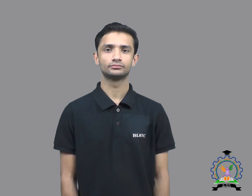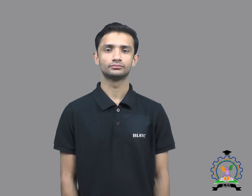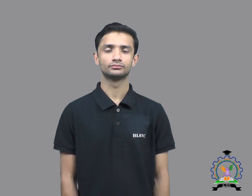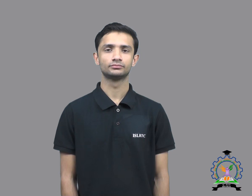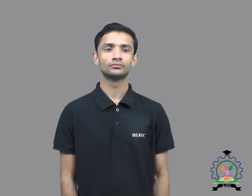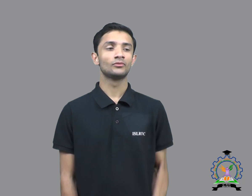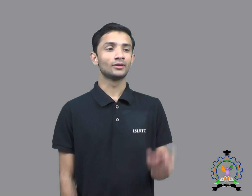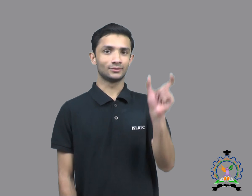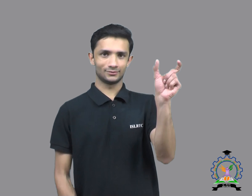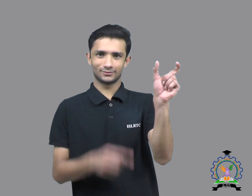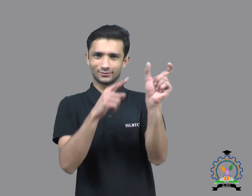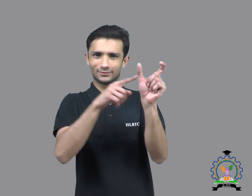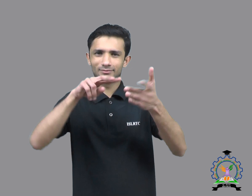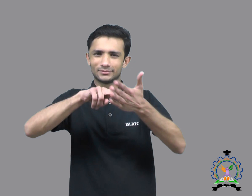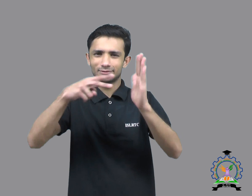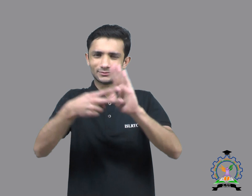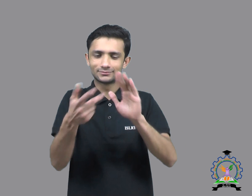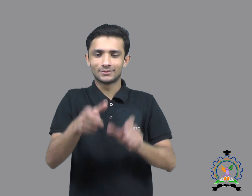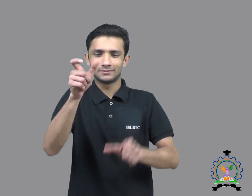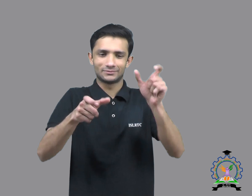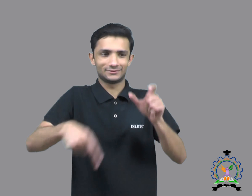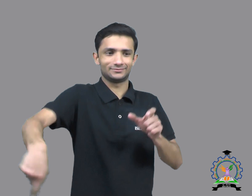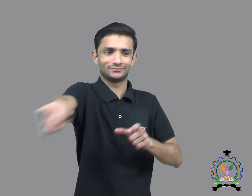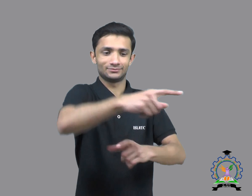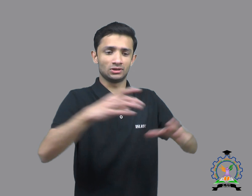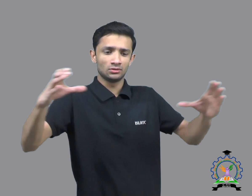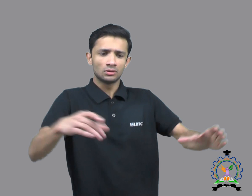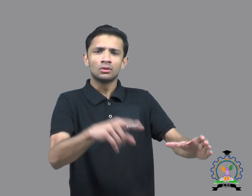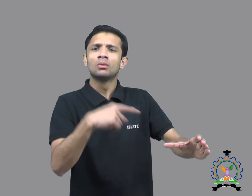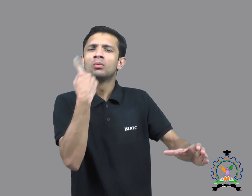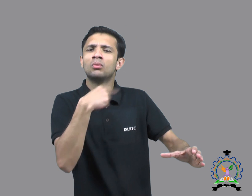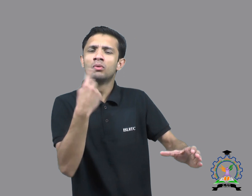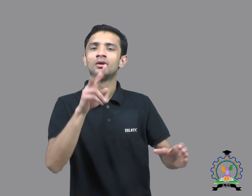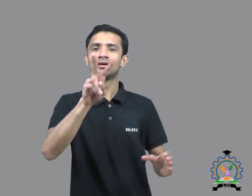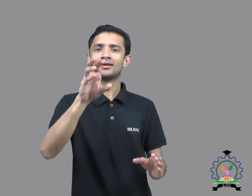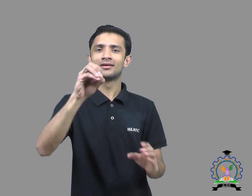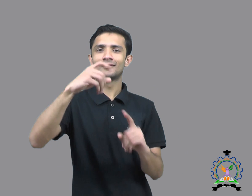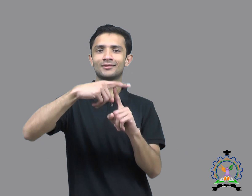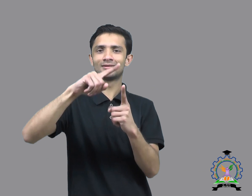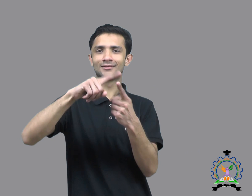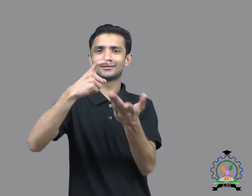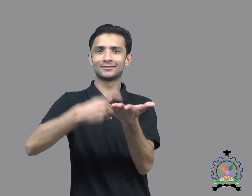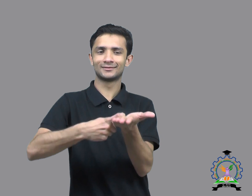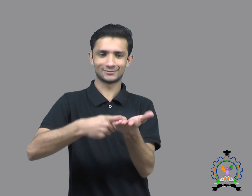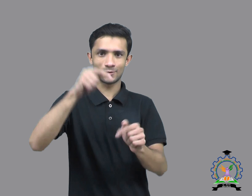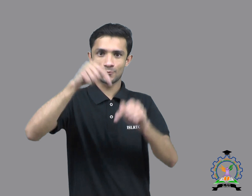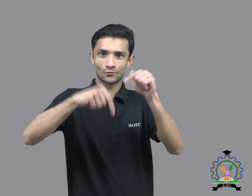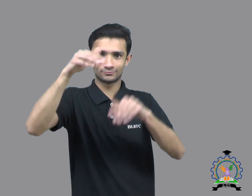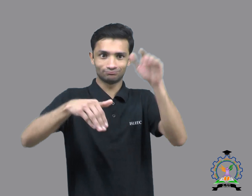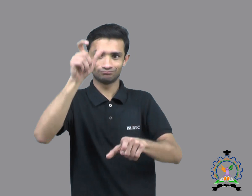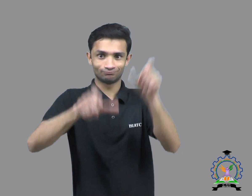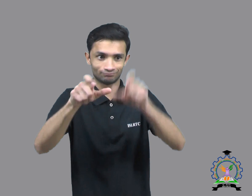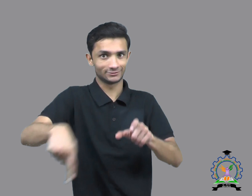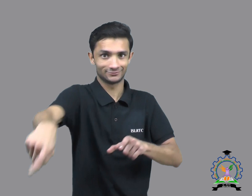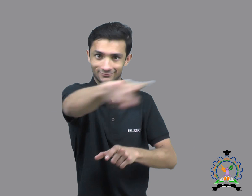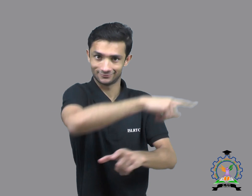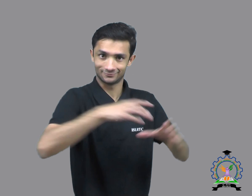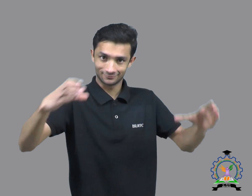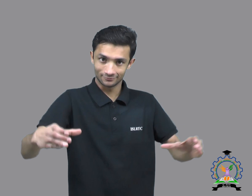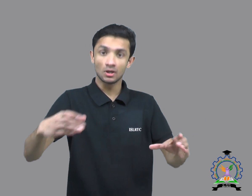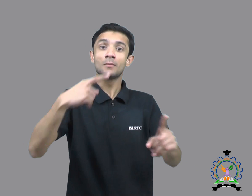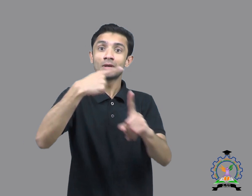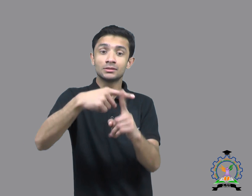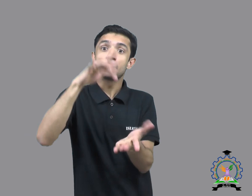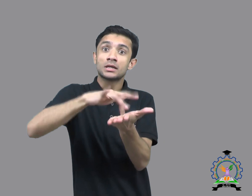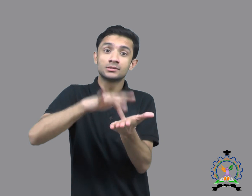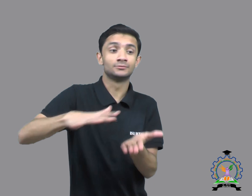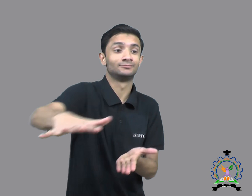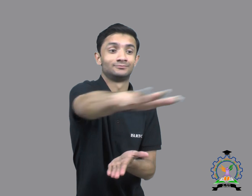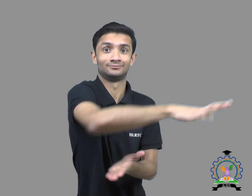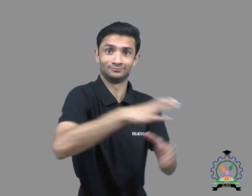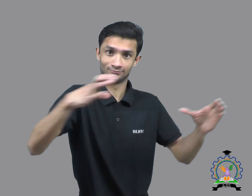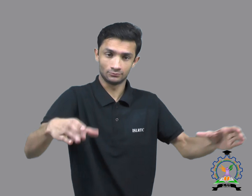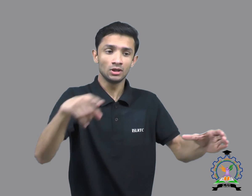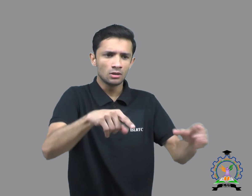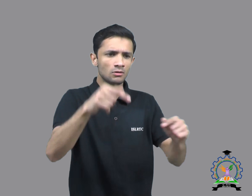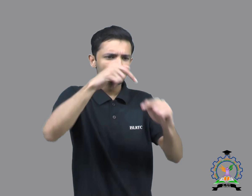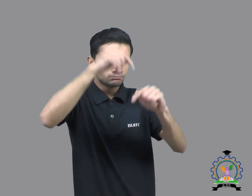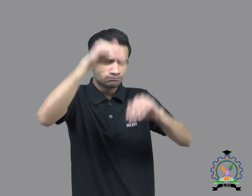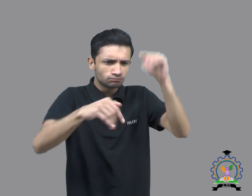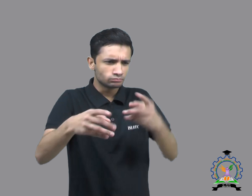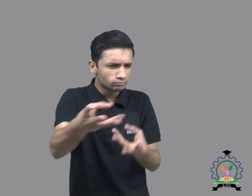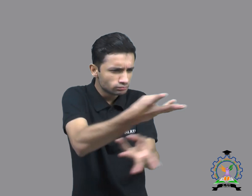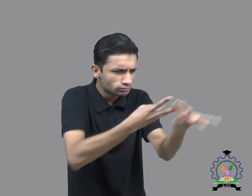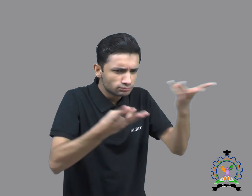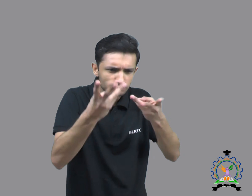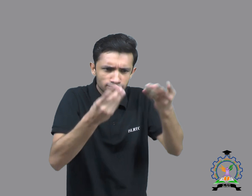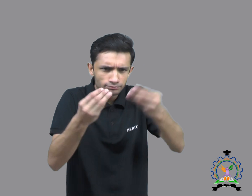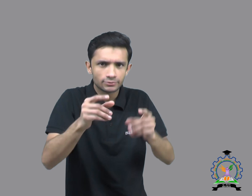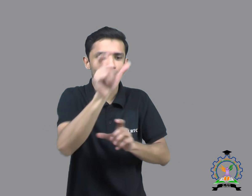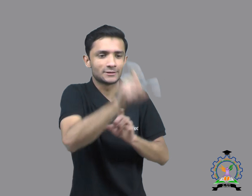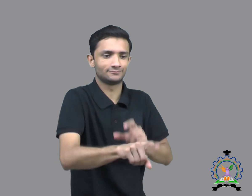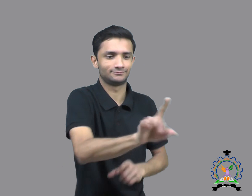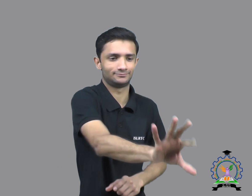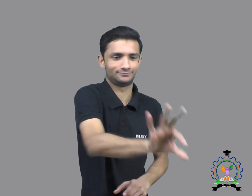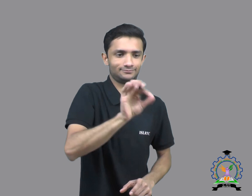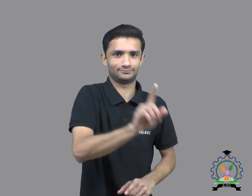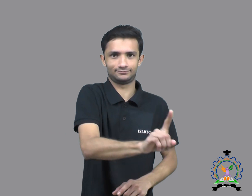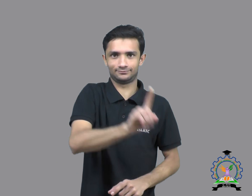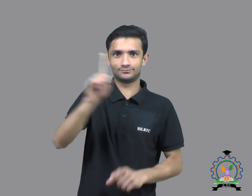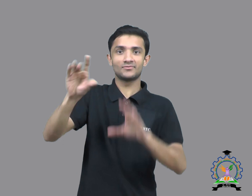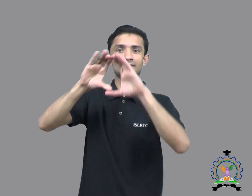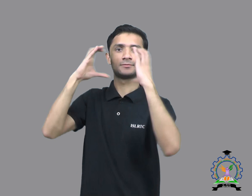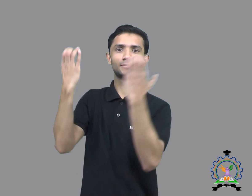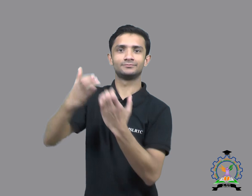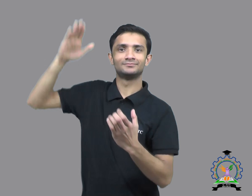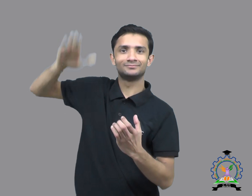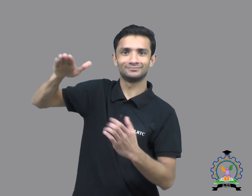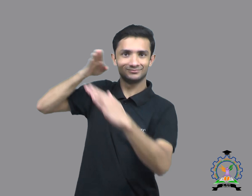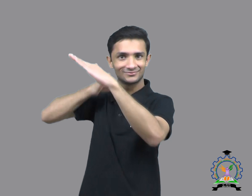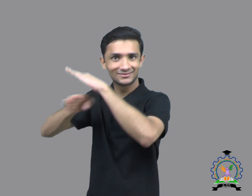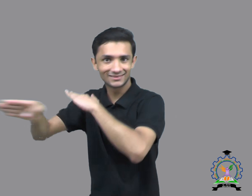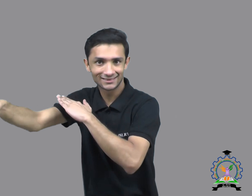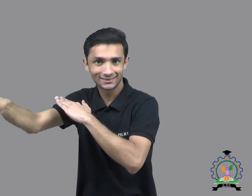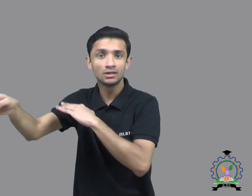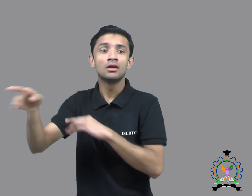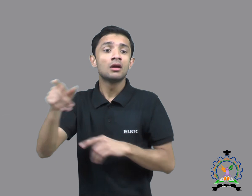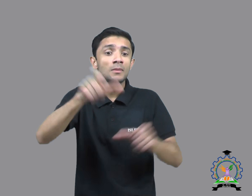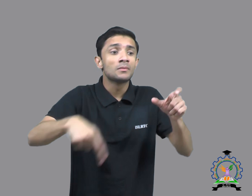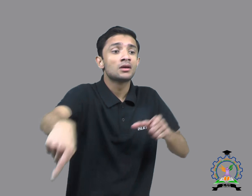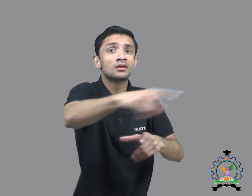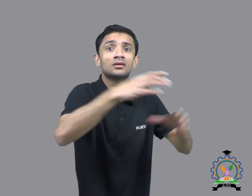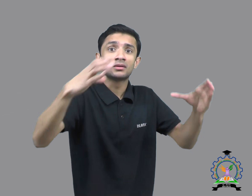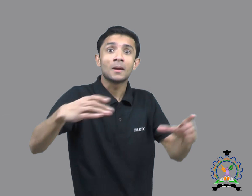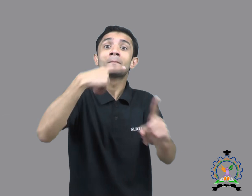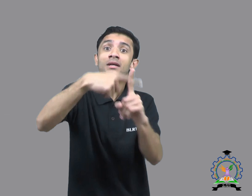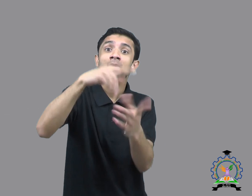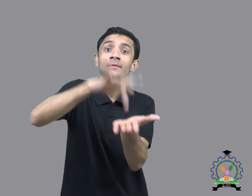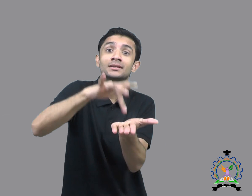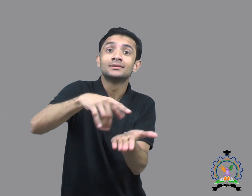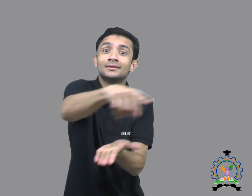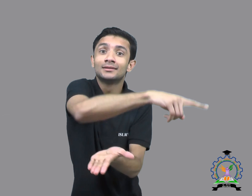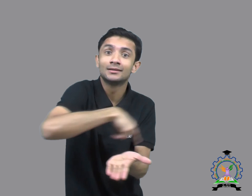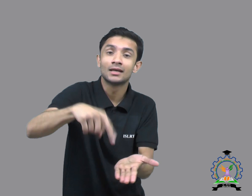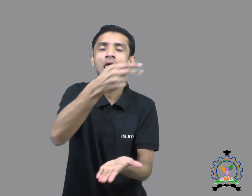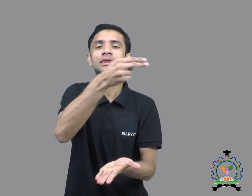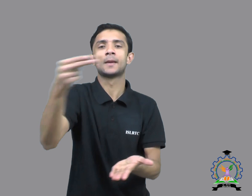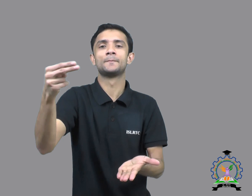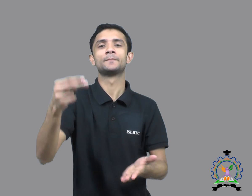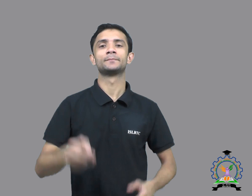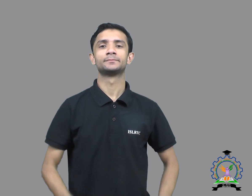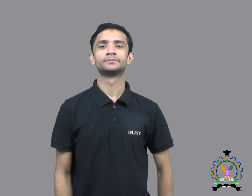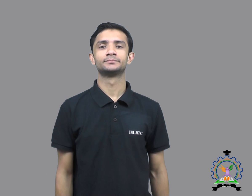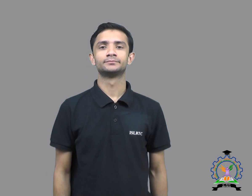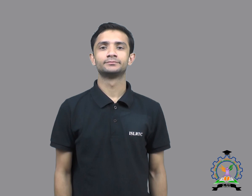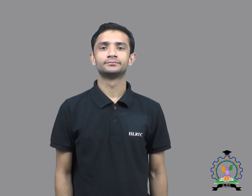Constituency